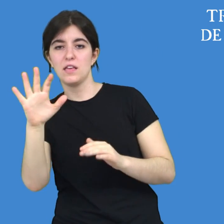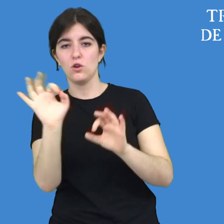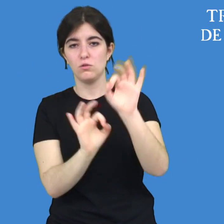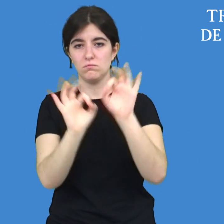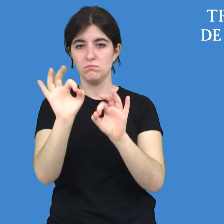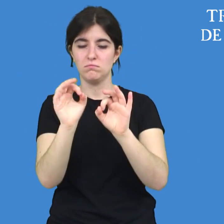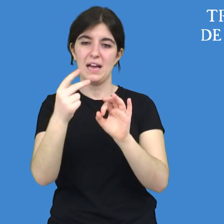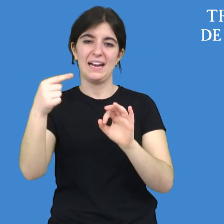porcentaje